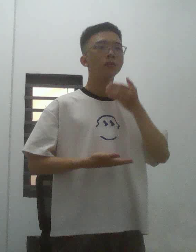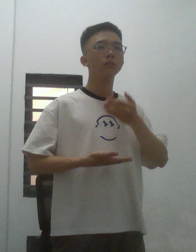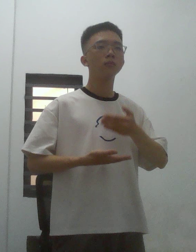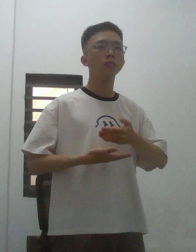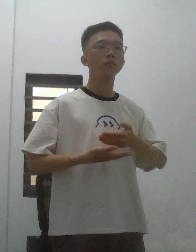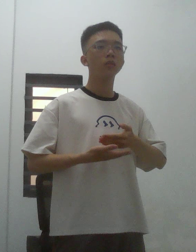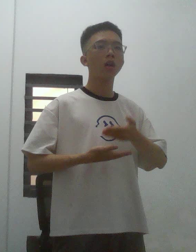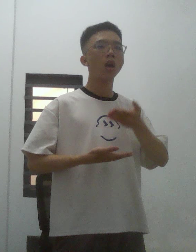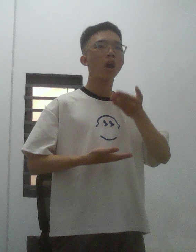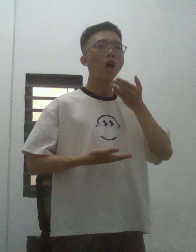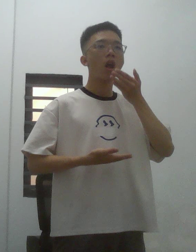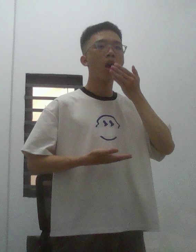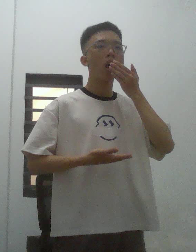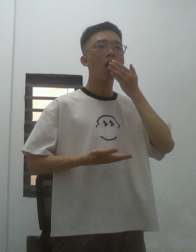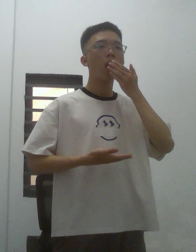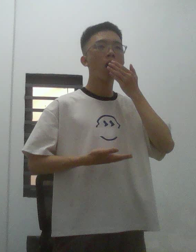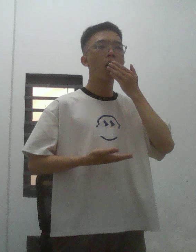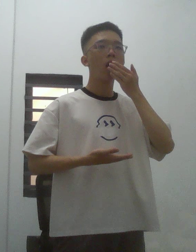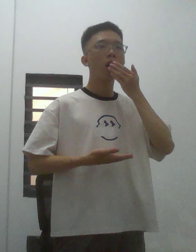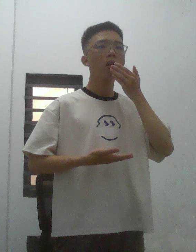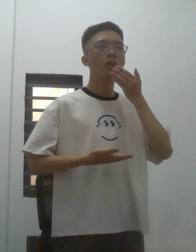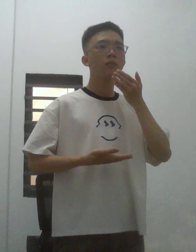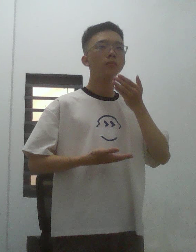sup